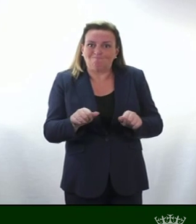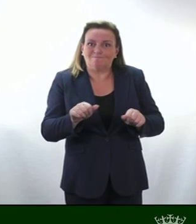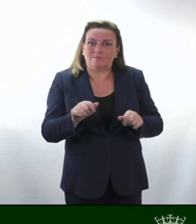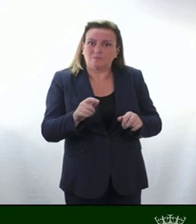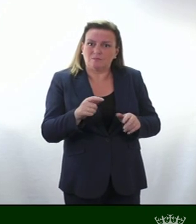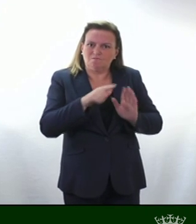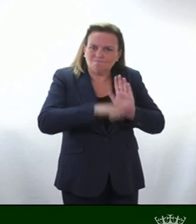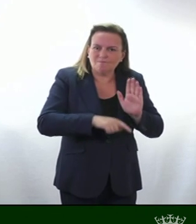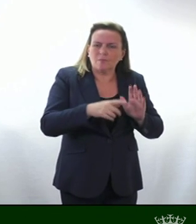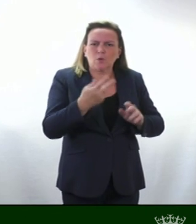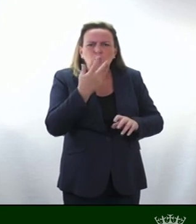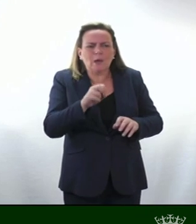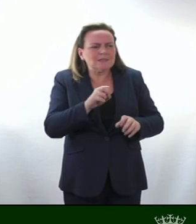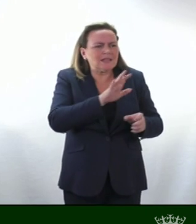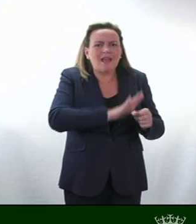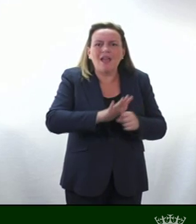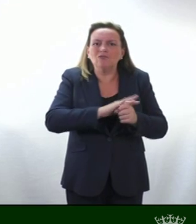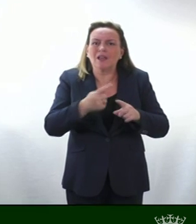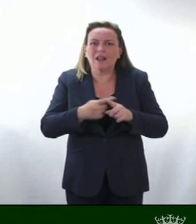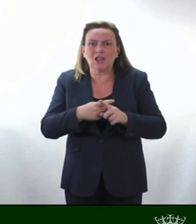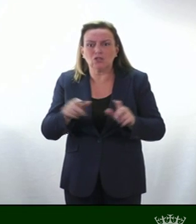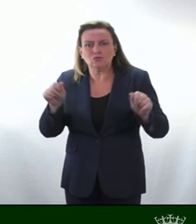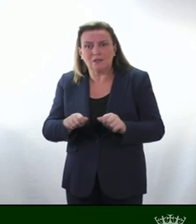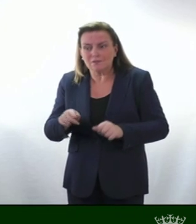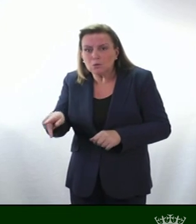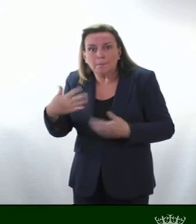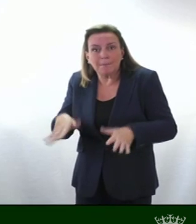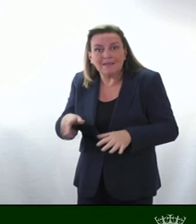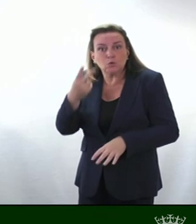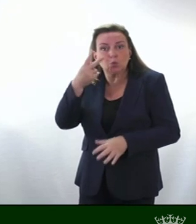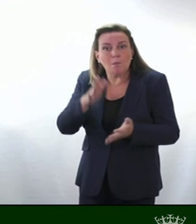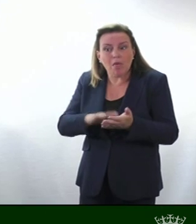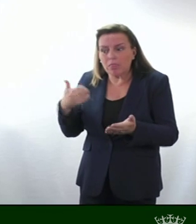Twenty local areas in England have been under restrictions for two months.